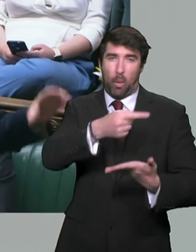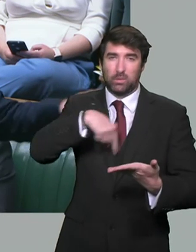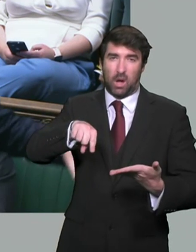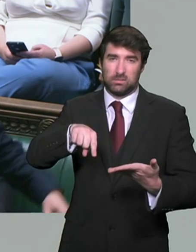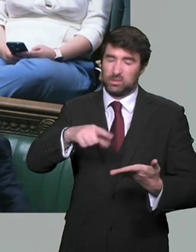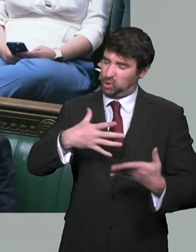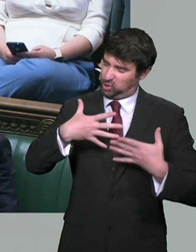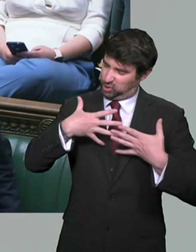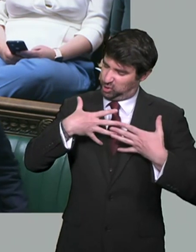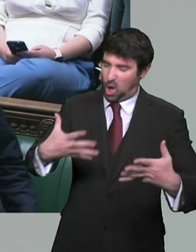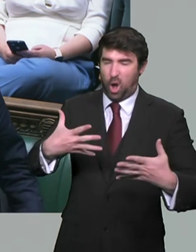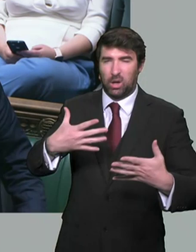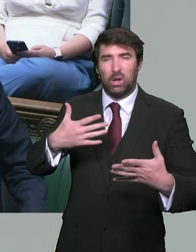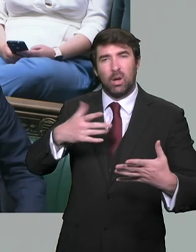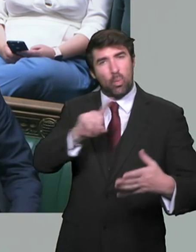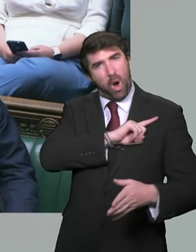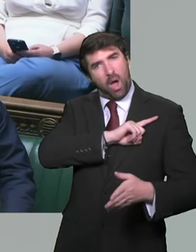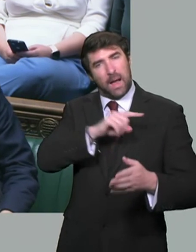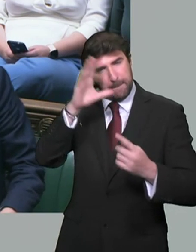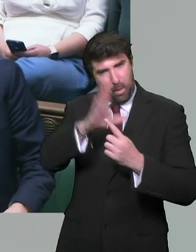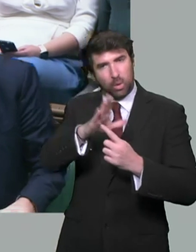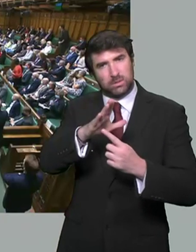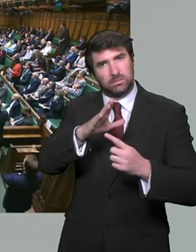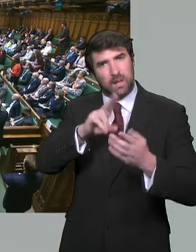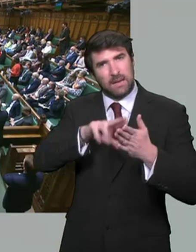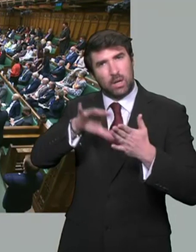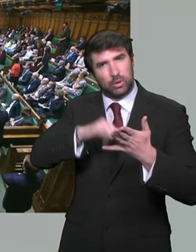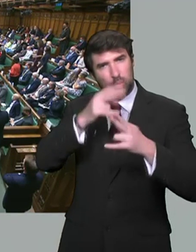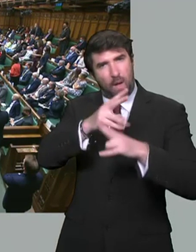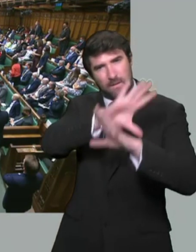That is the objective of the measures that we are bringing forward.